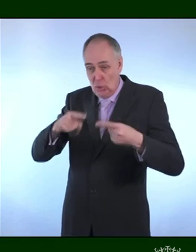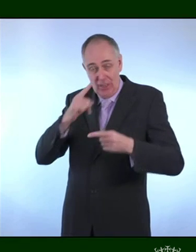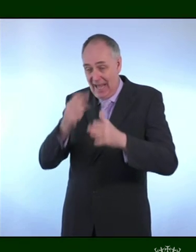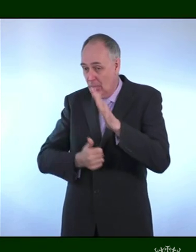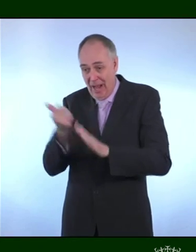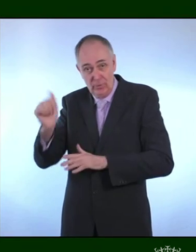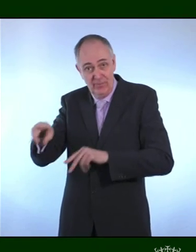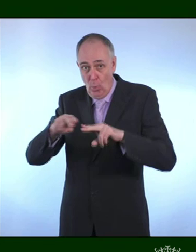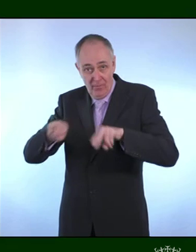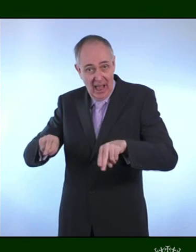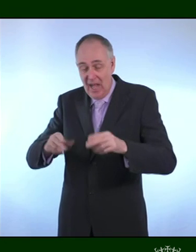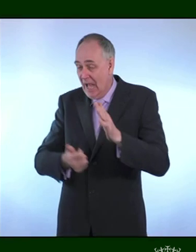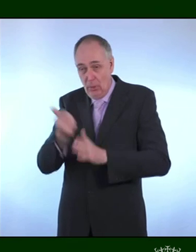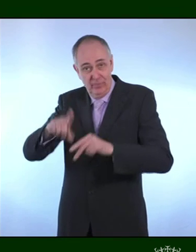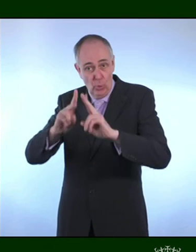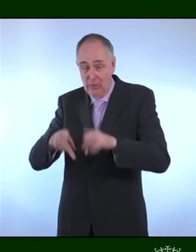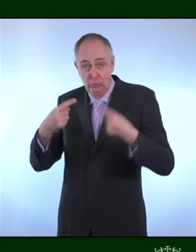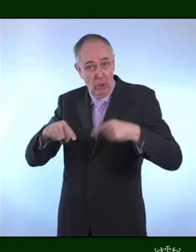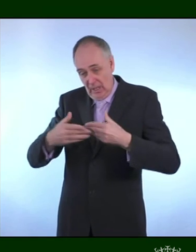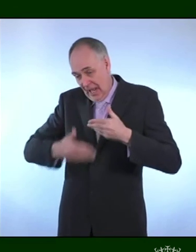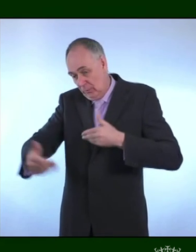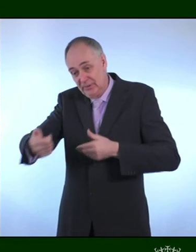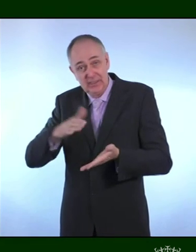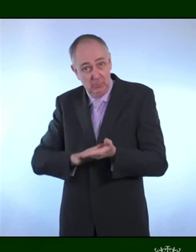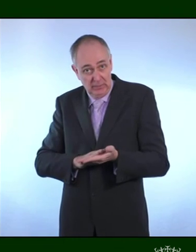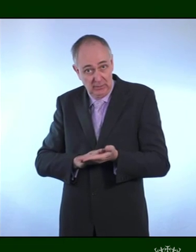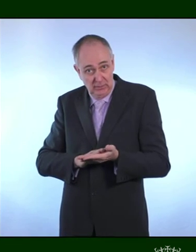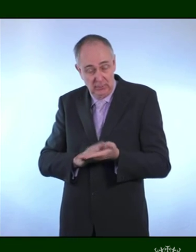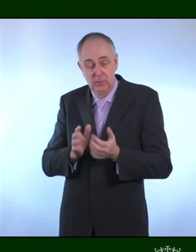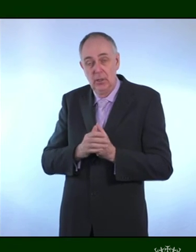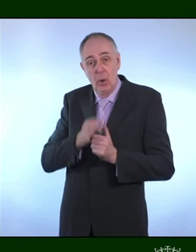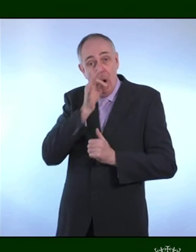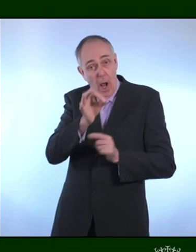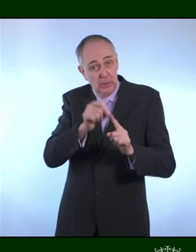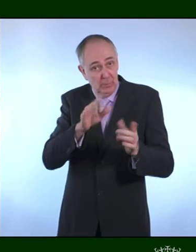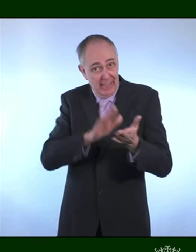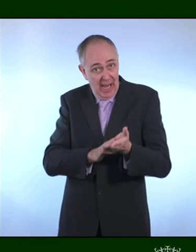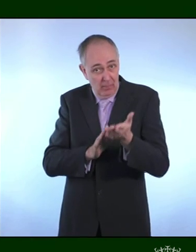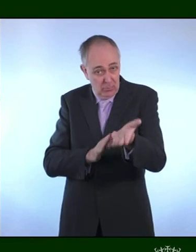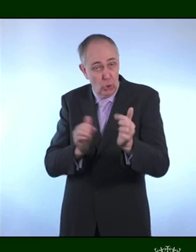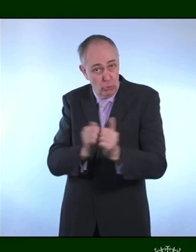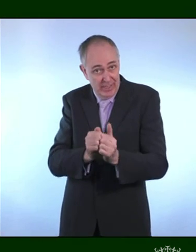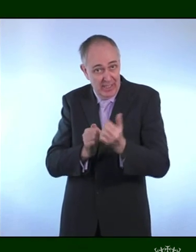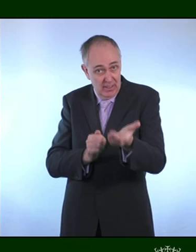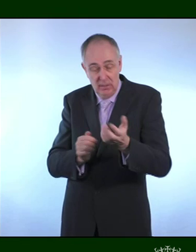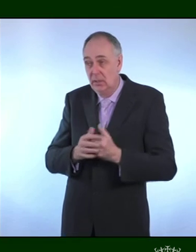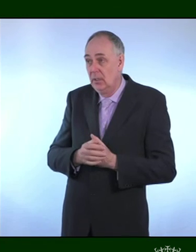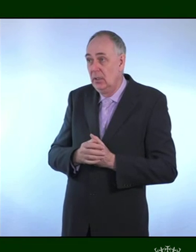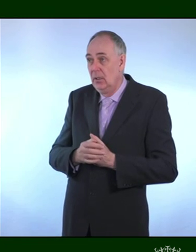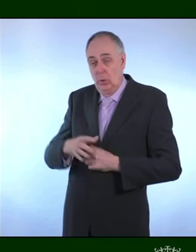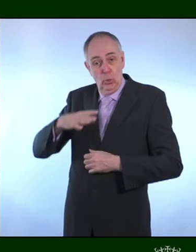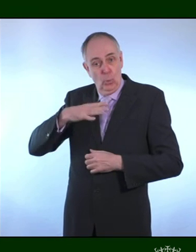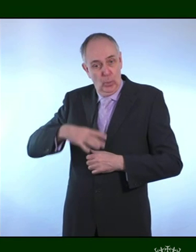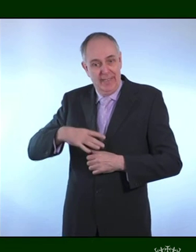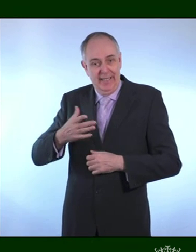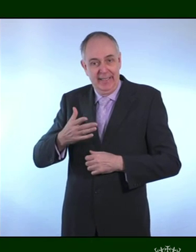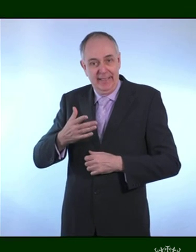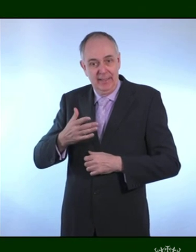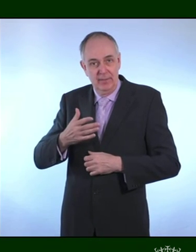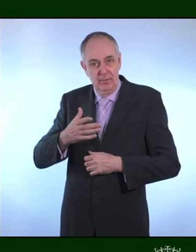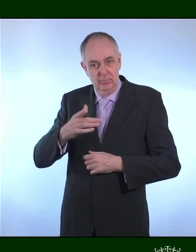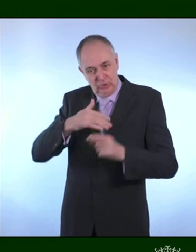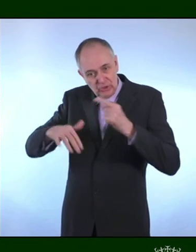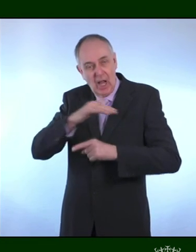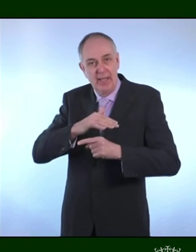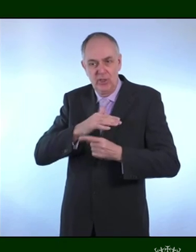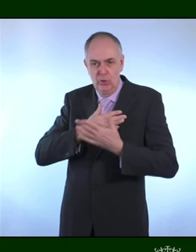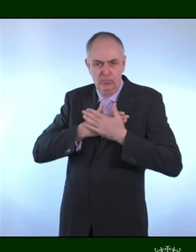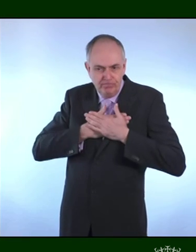Will the Prime Minister also join me in sending a message from this House that in such times, we need a truly loving and compassionate society?